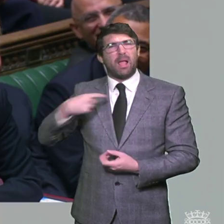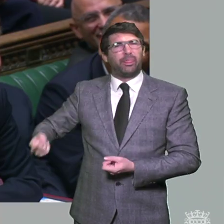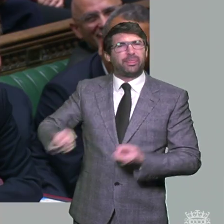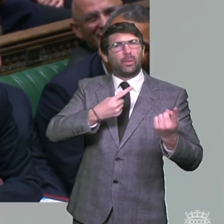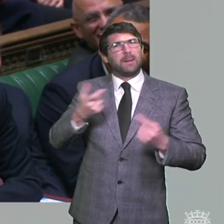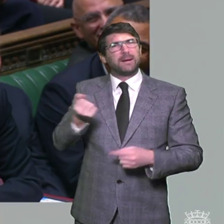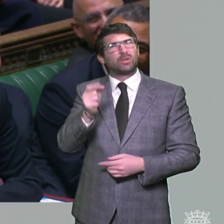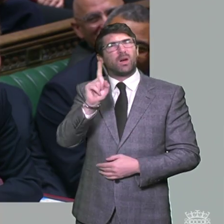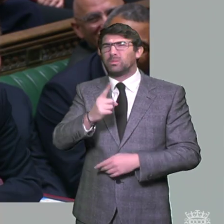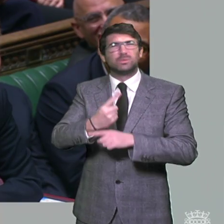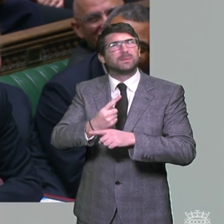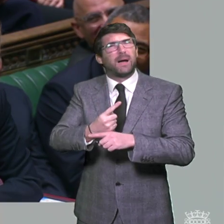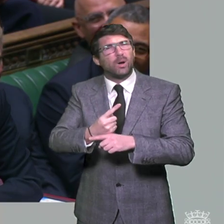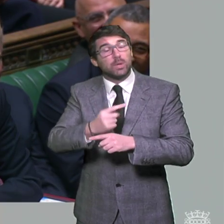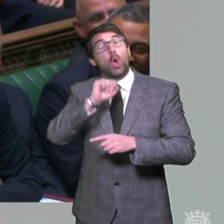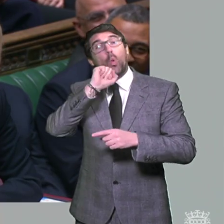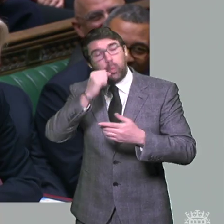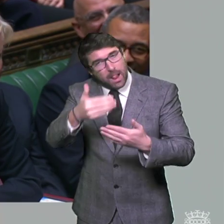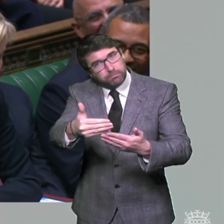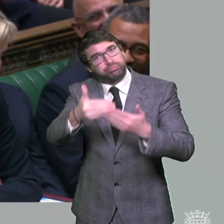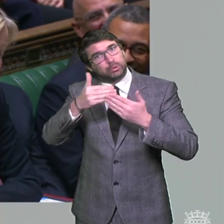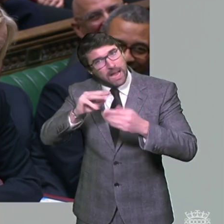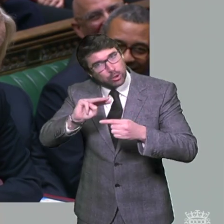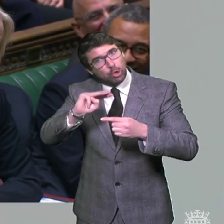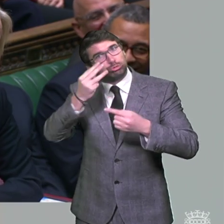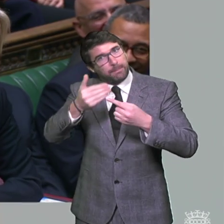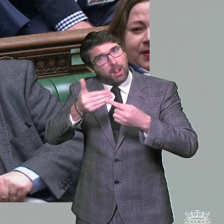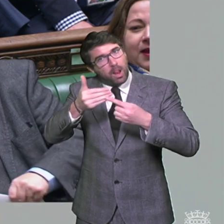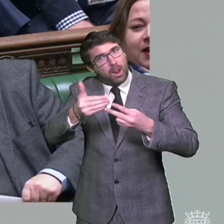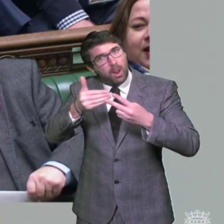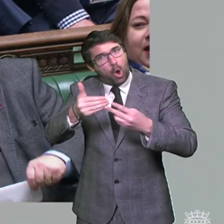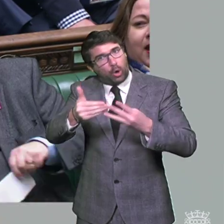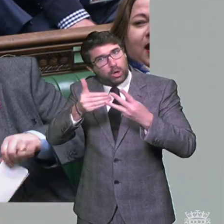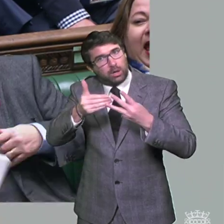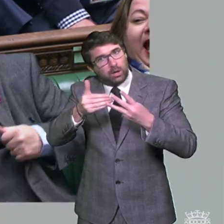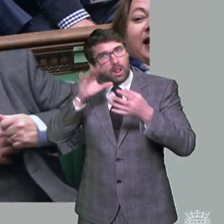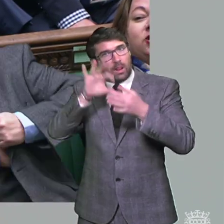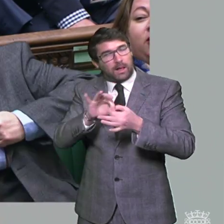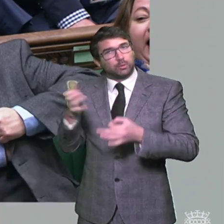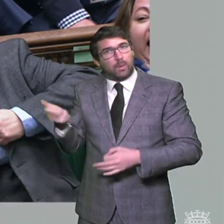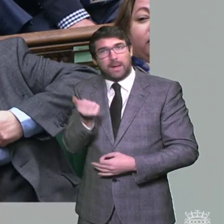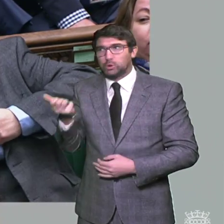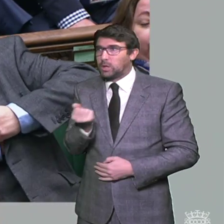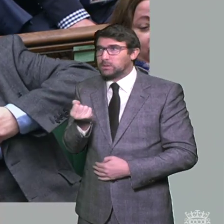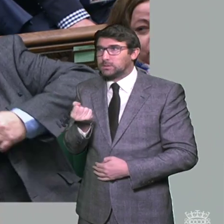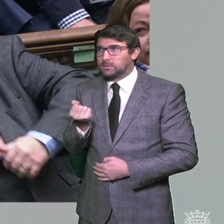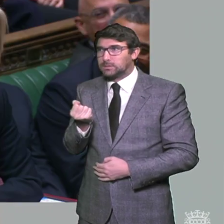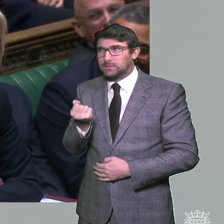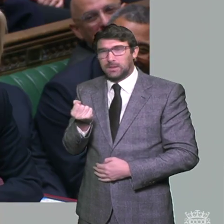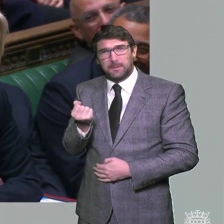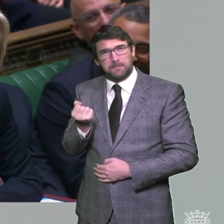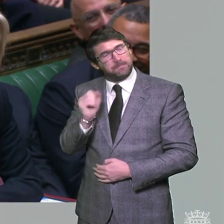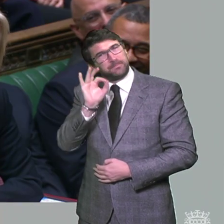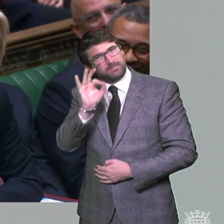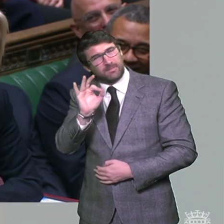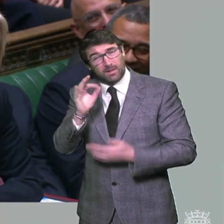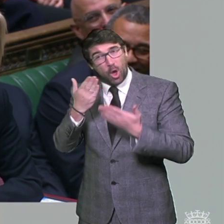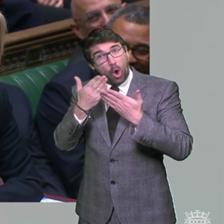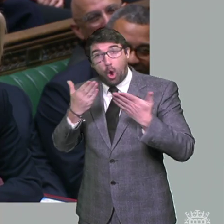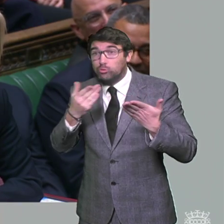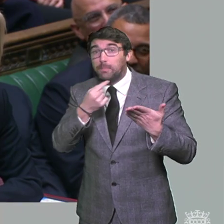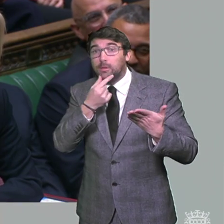I have been clear that we are protecting the triple lock on pensions.